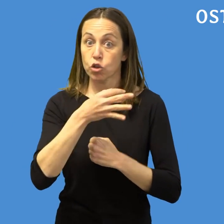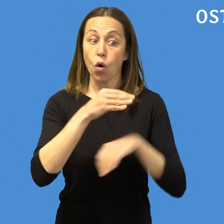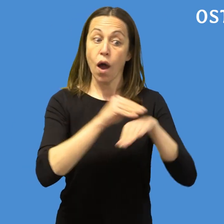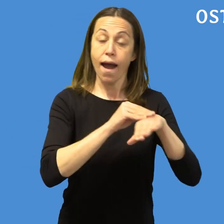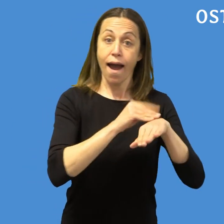alcohol